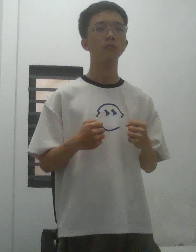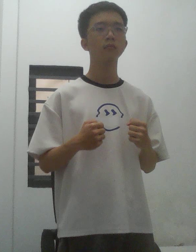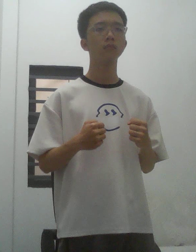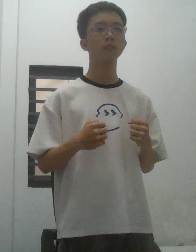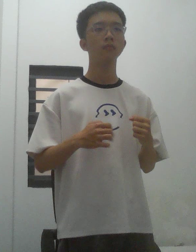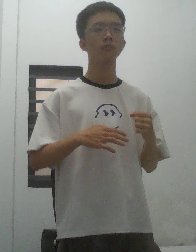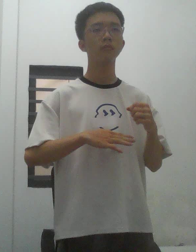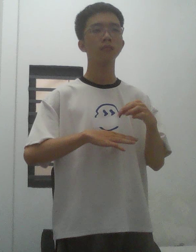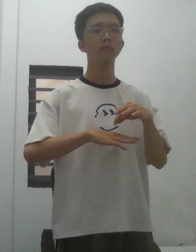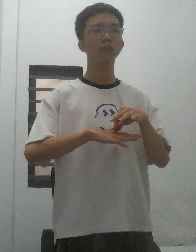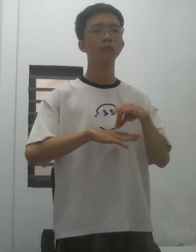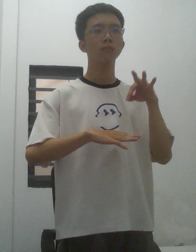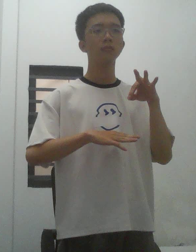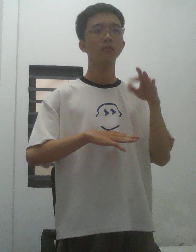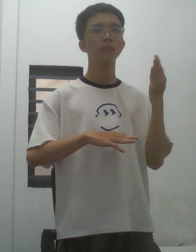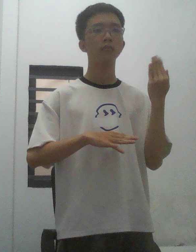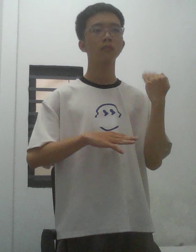tuan truoc